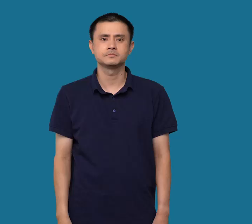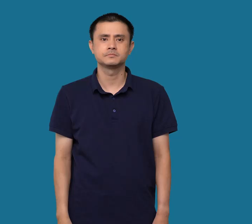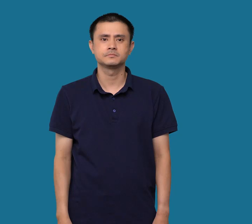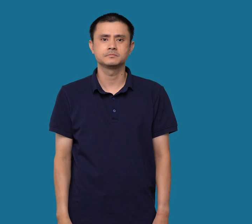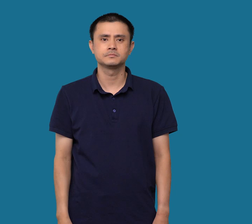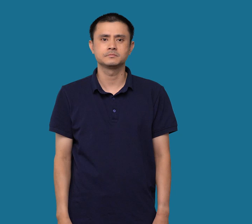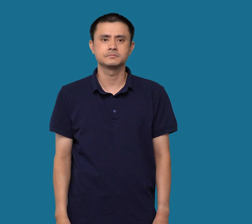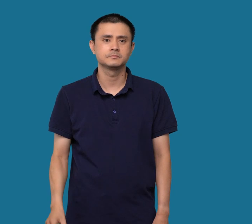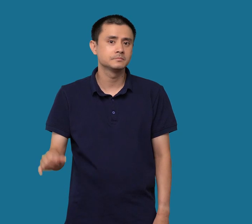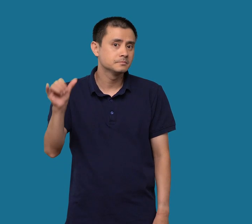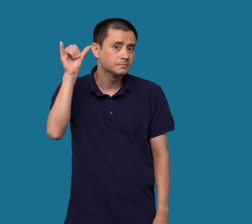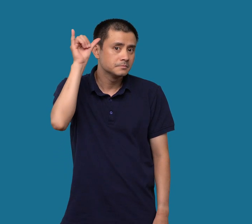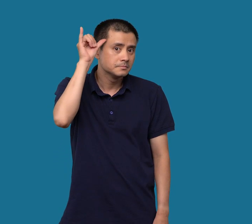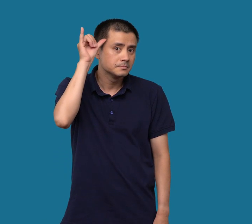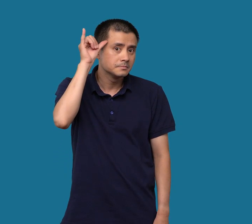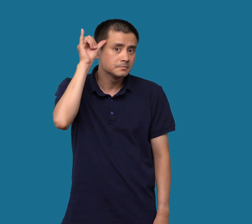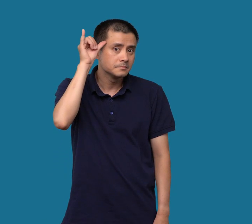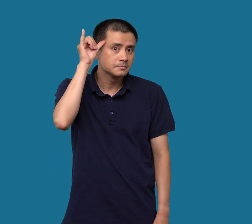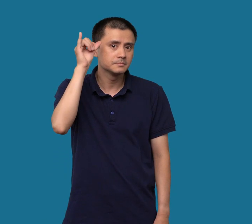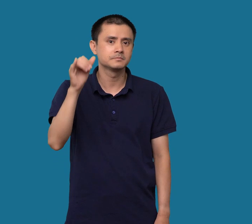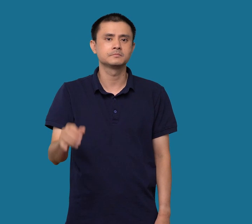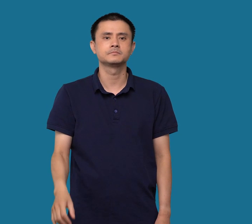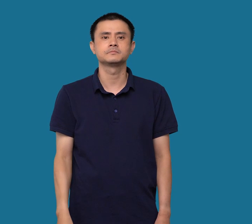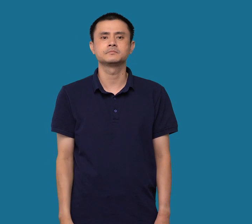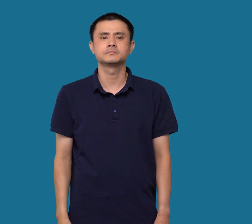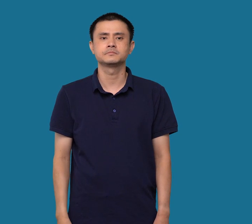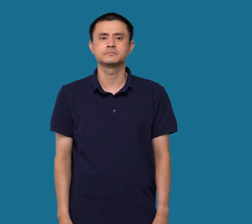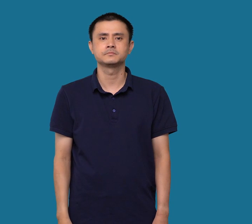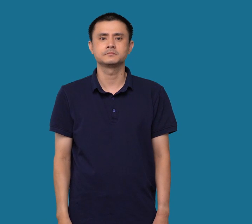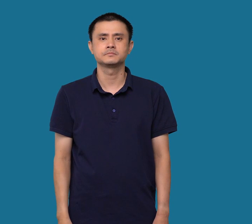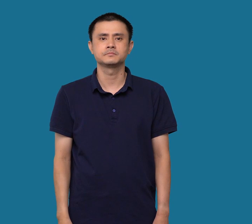ý nghĩa